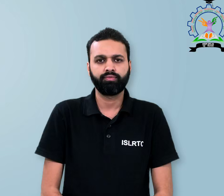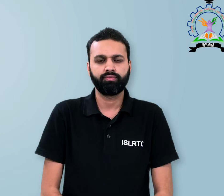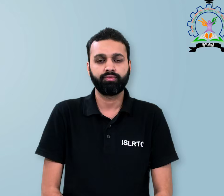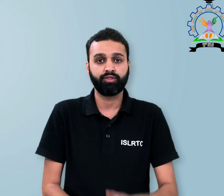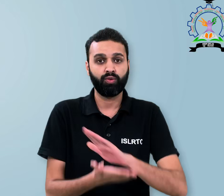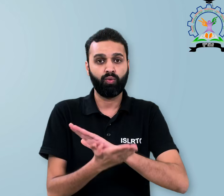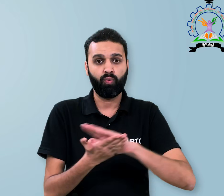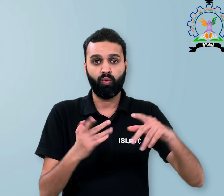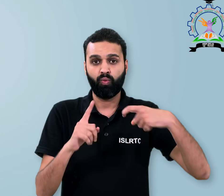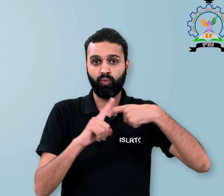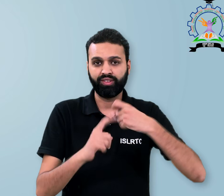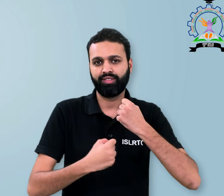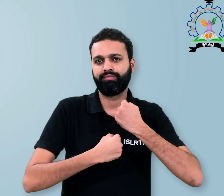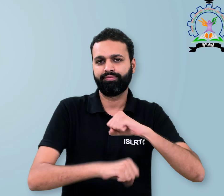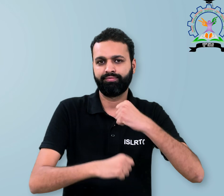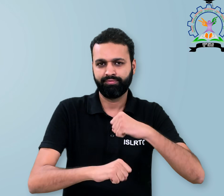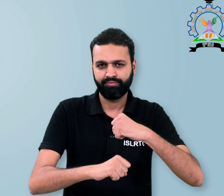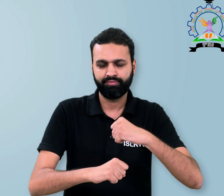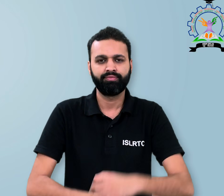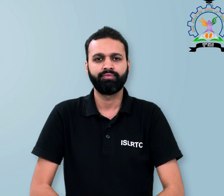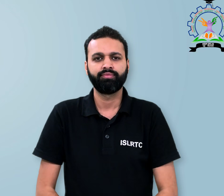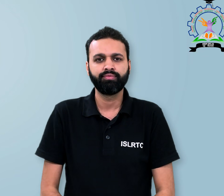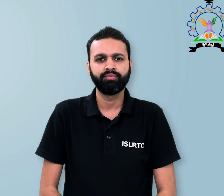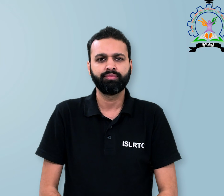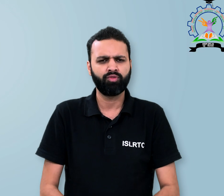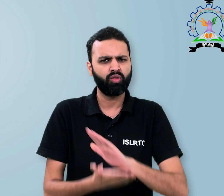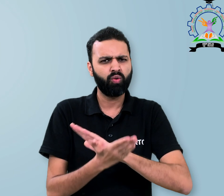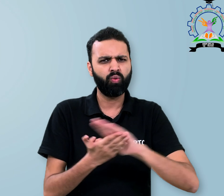Housekeeping